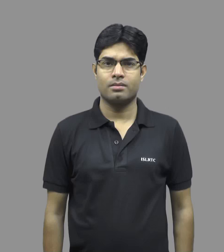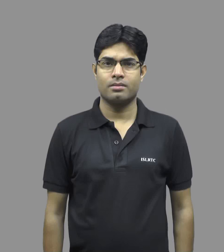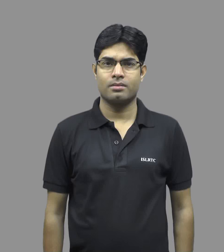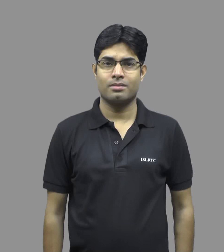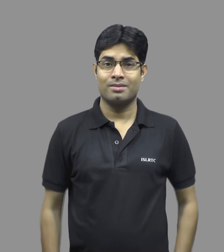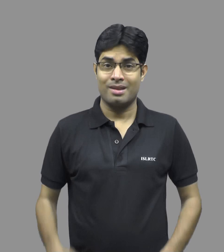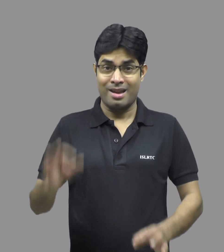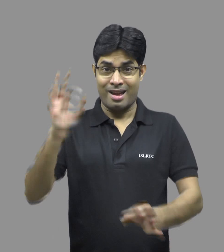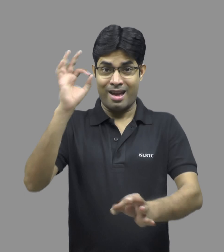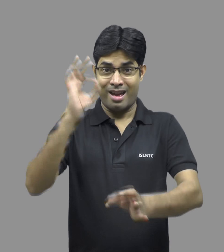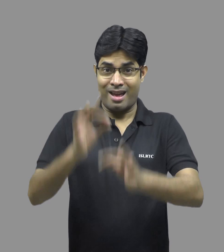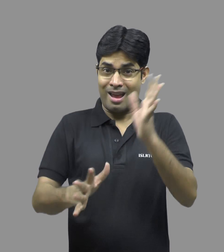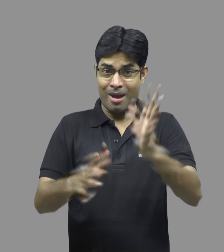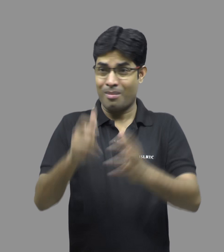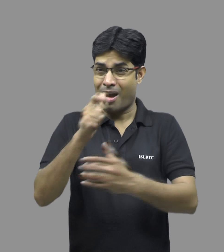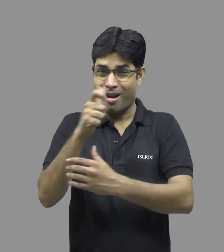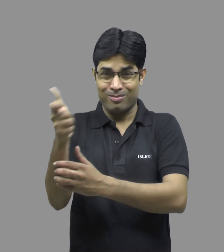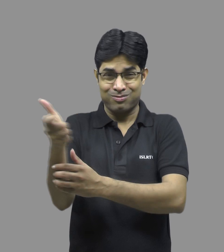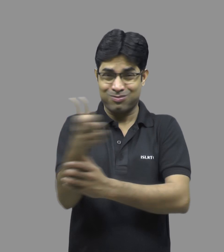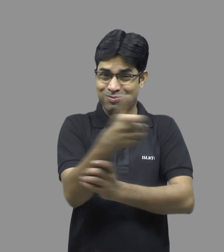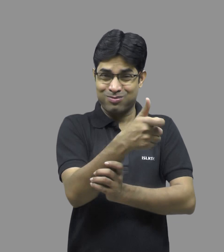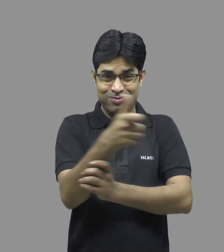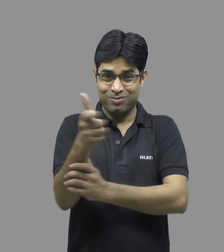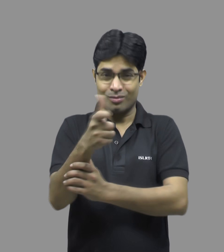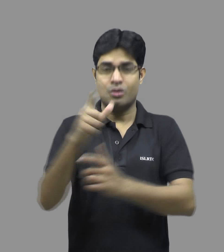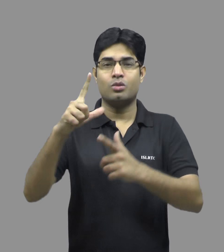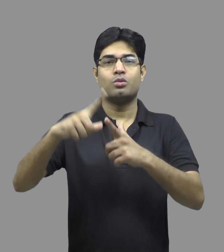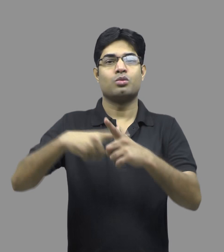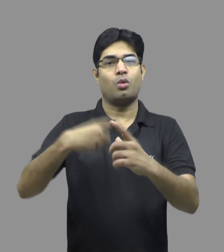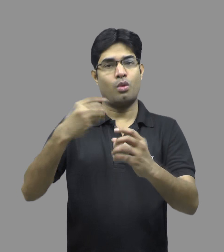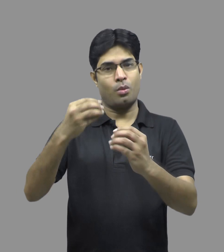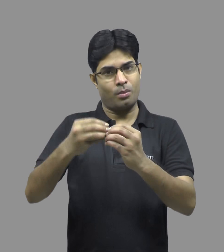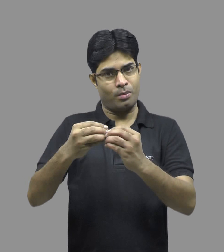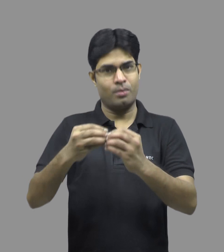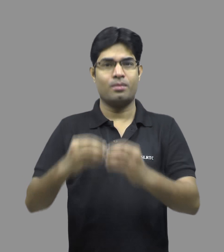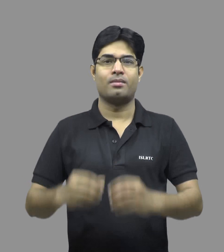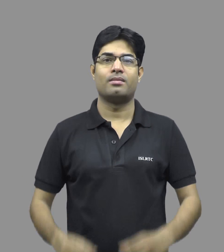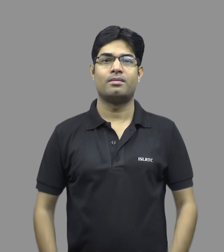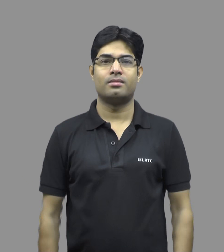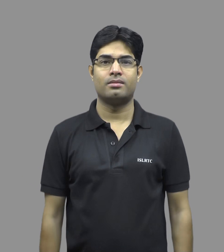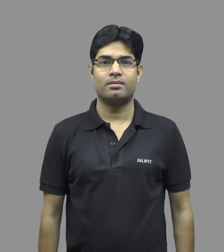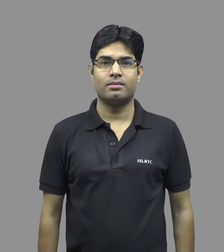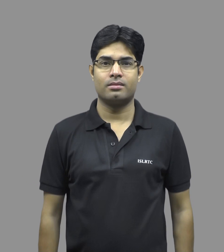Firefighter